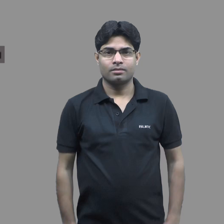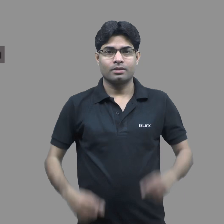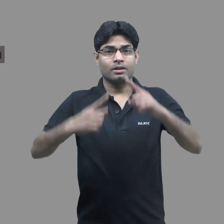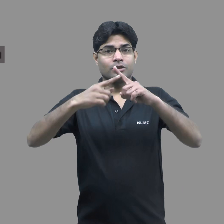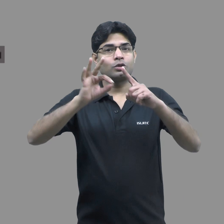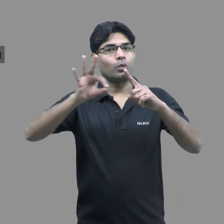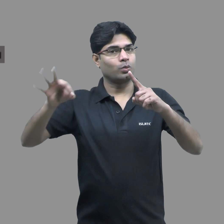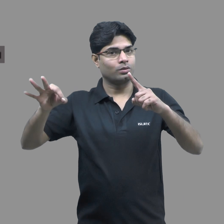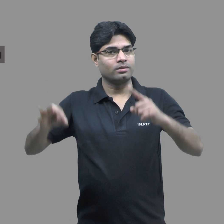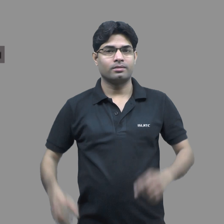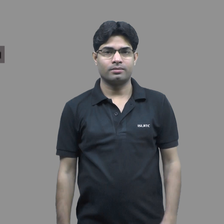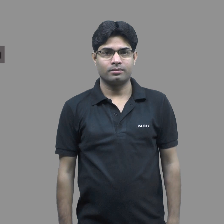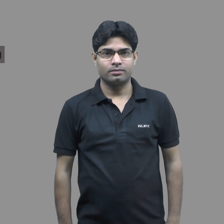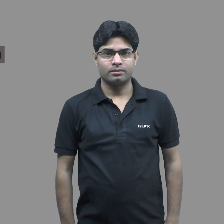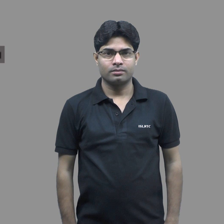Telugu